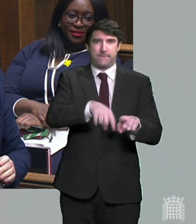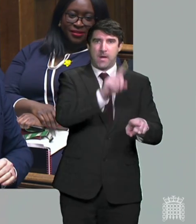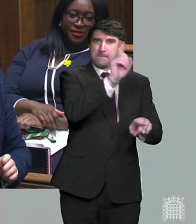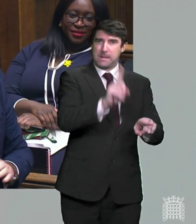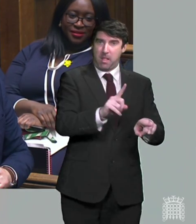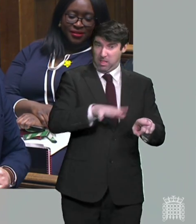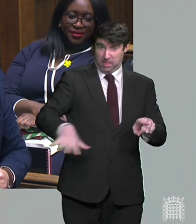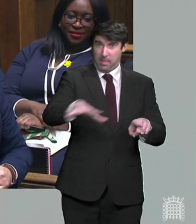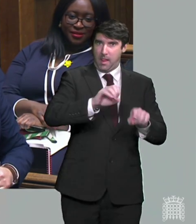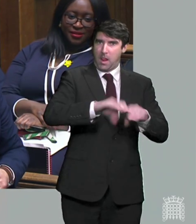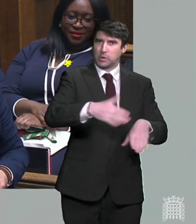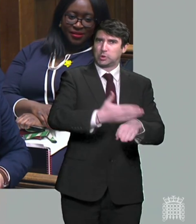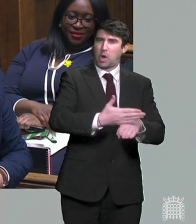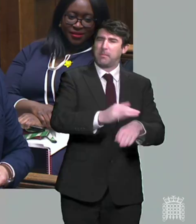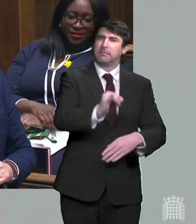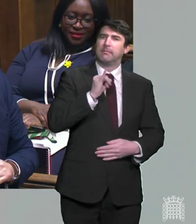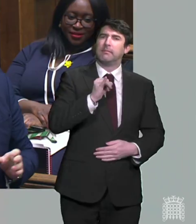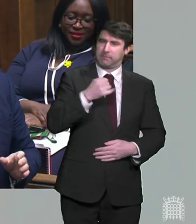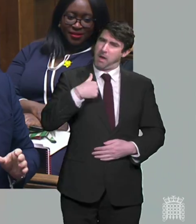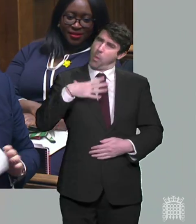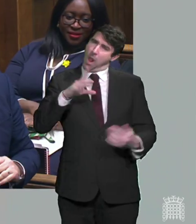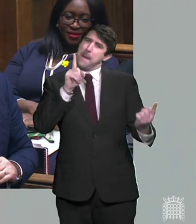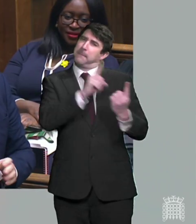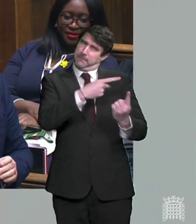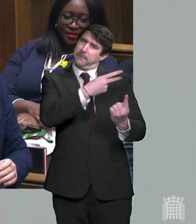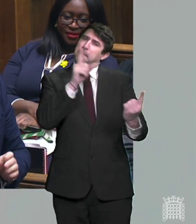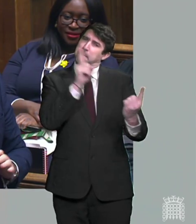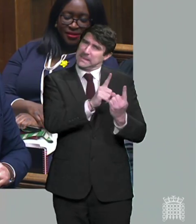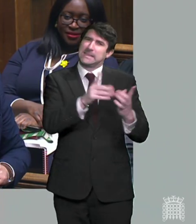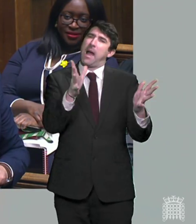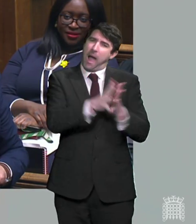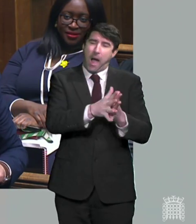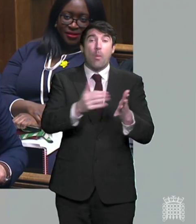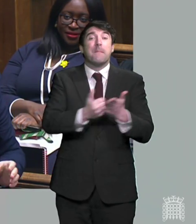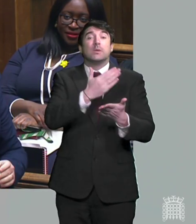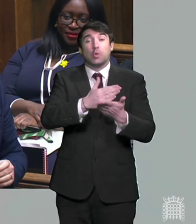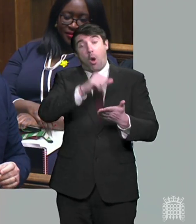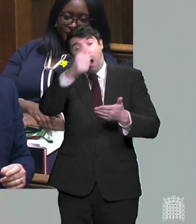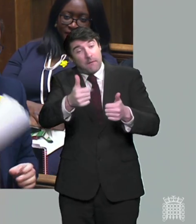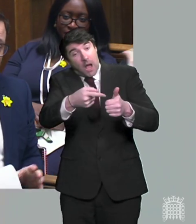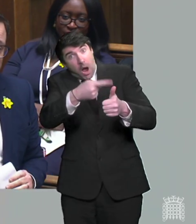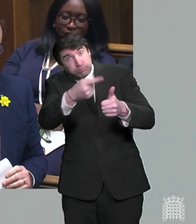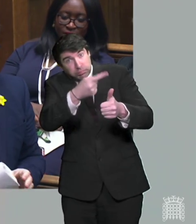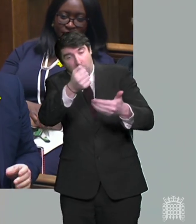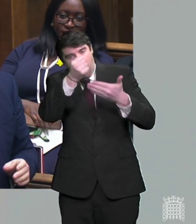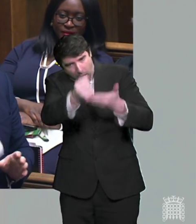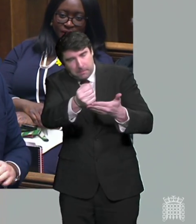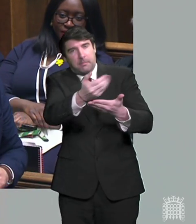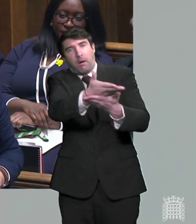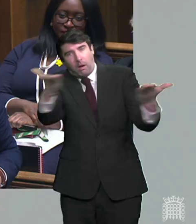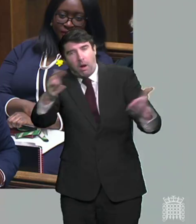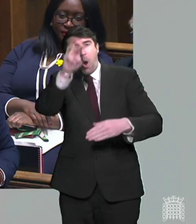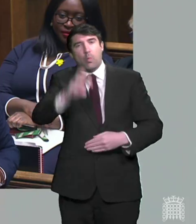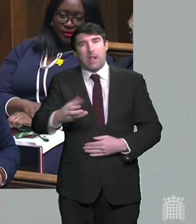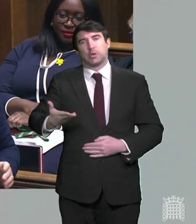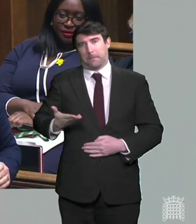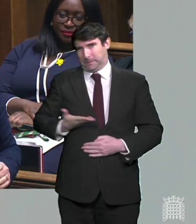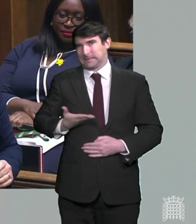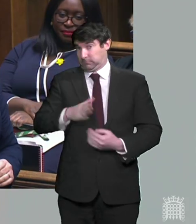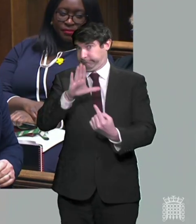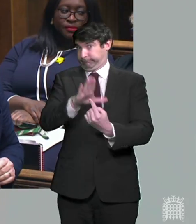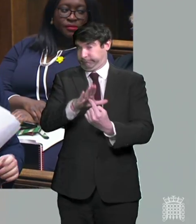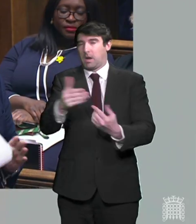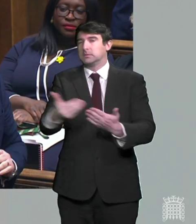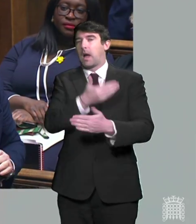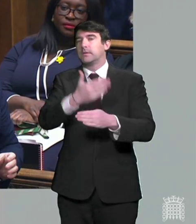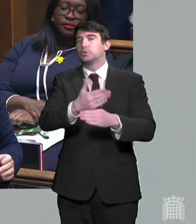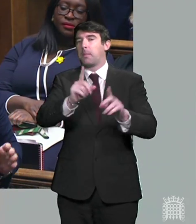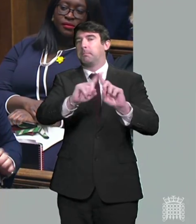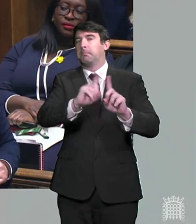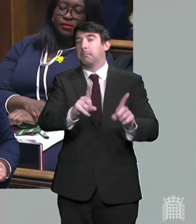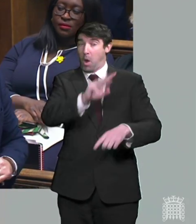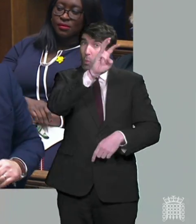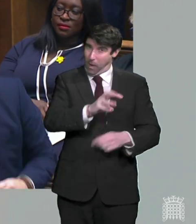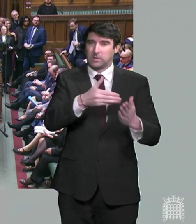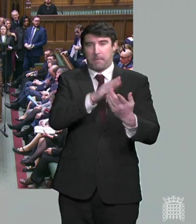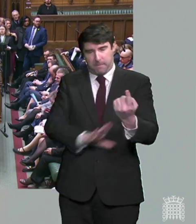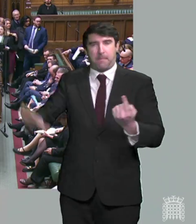Will the Secretary of State meet me to see what work we can do to try to ensure that business is secured, and convince the Chancellor that more support is needed in the Budget for businesses in Wales and across the UK?